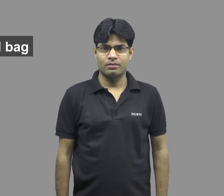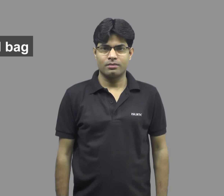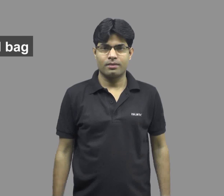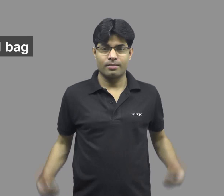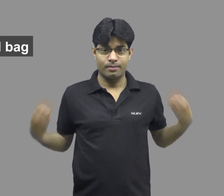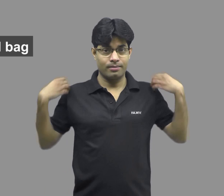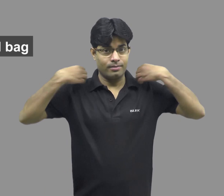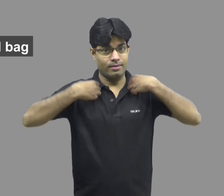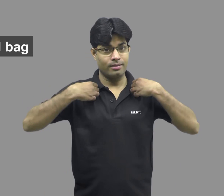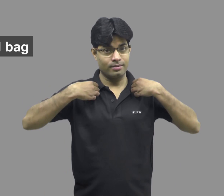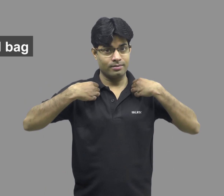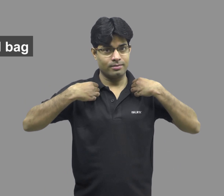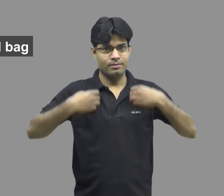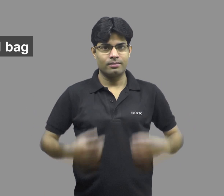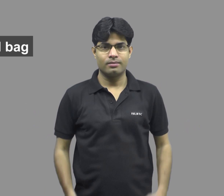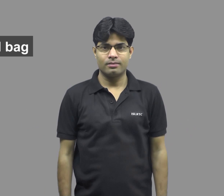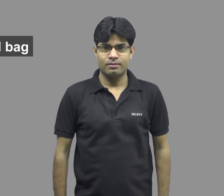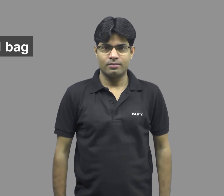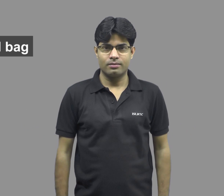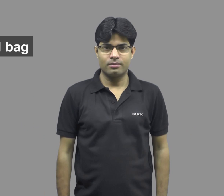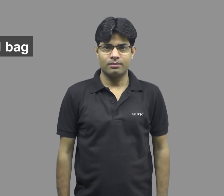School Bag